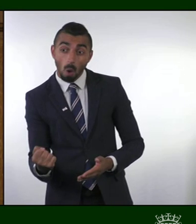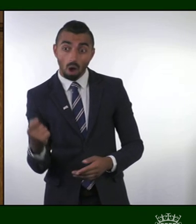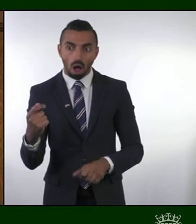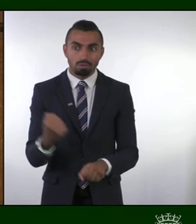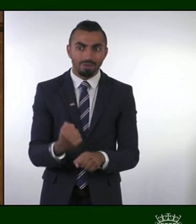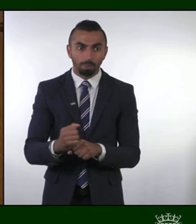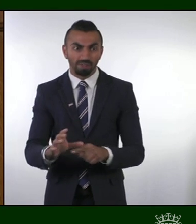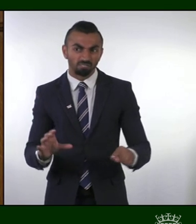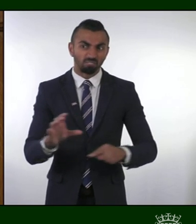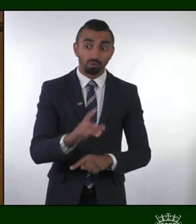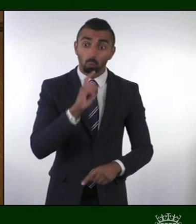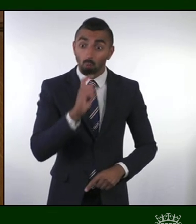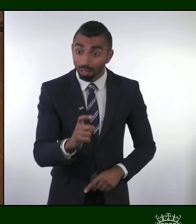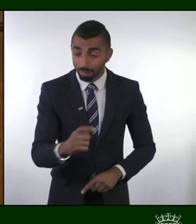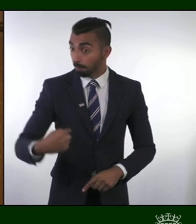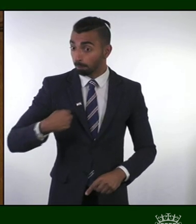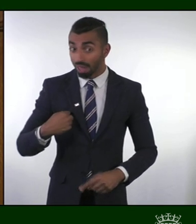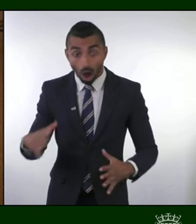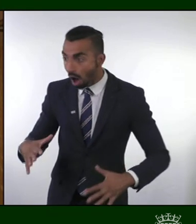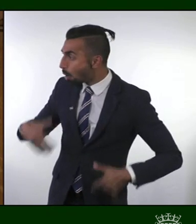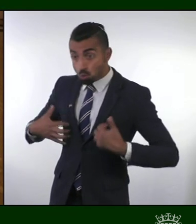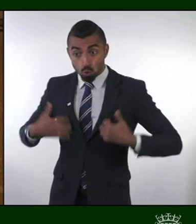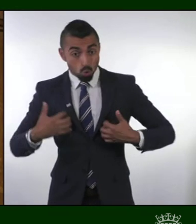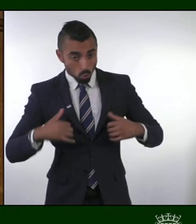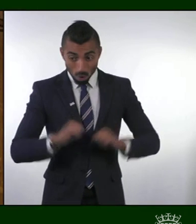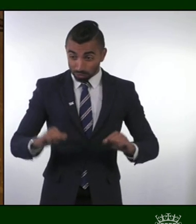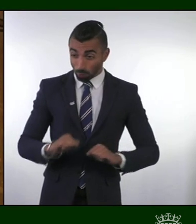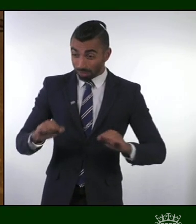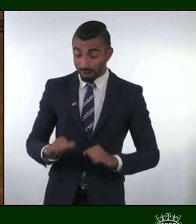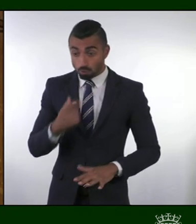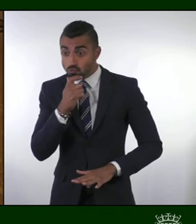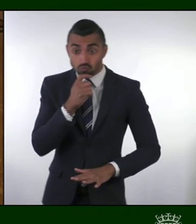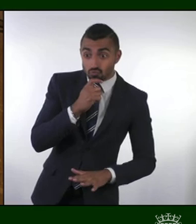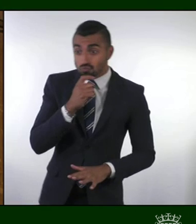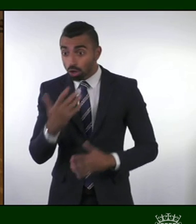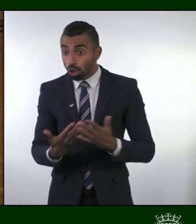I was waiting for him to tell me that the new hydrogen strategy is about to be announced.